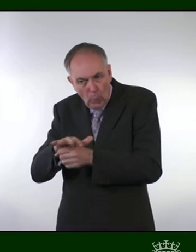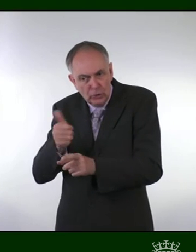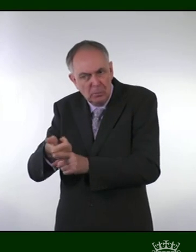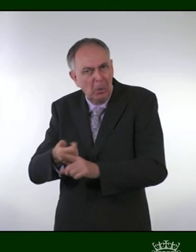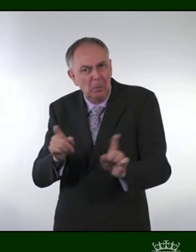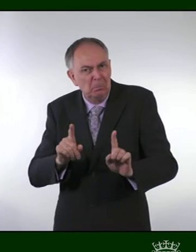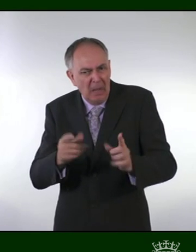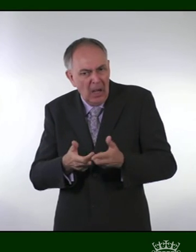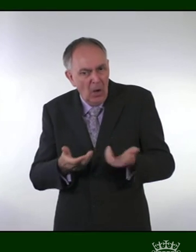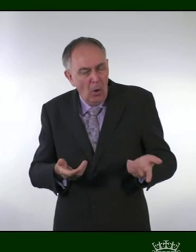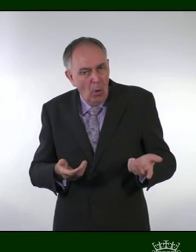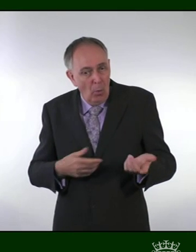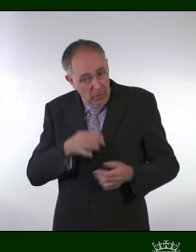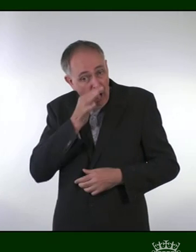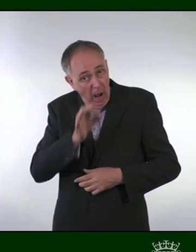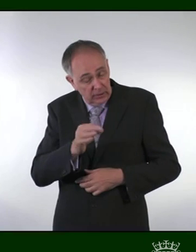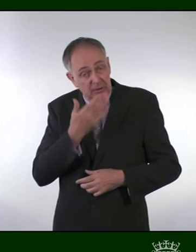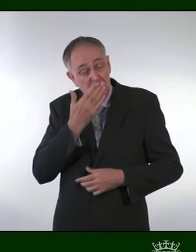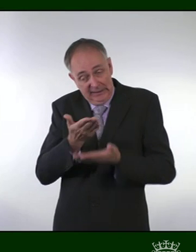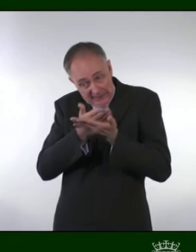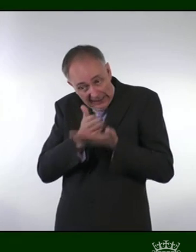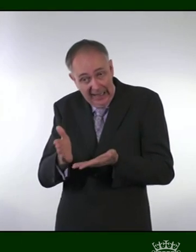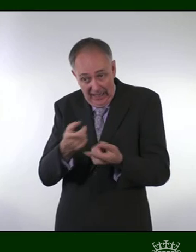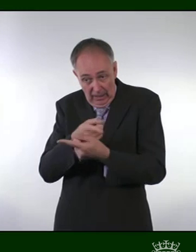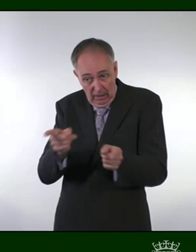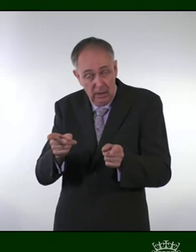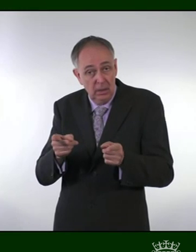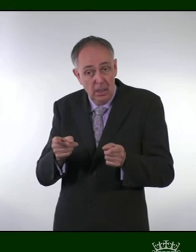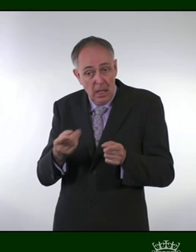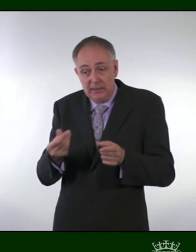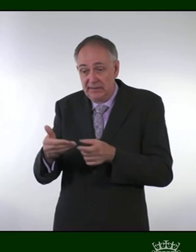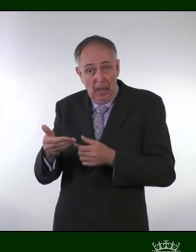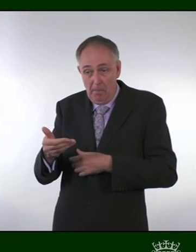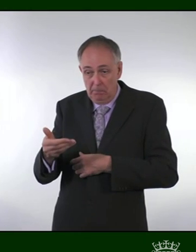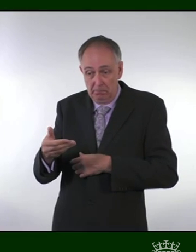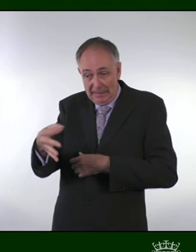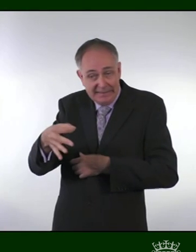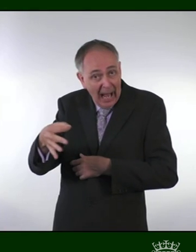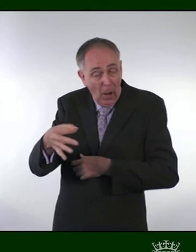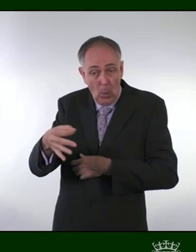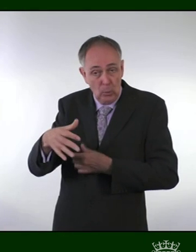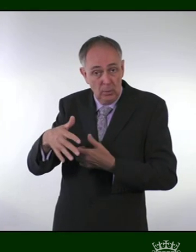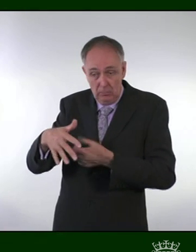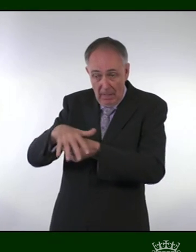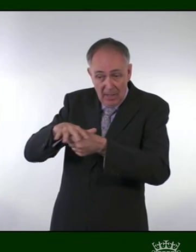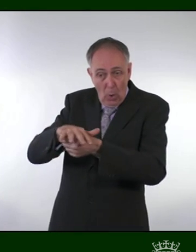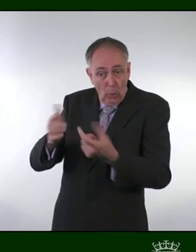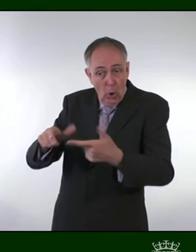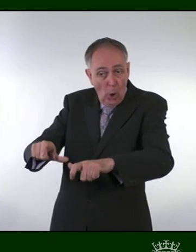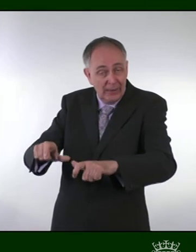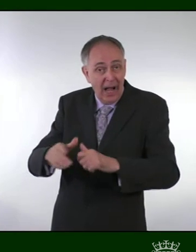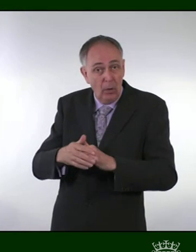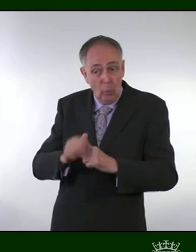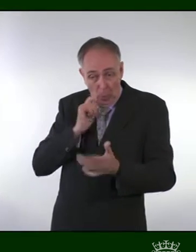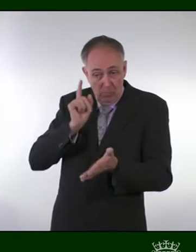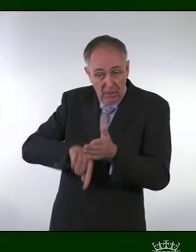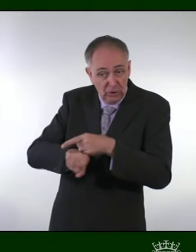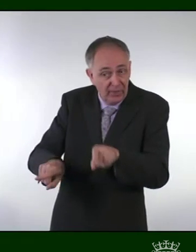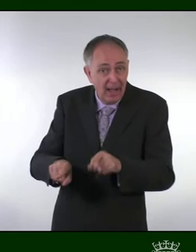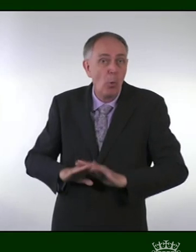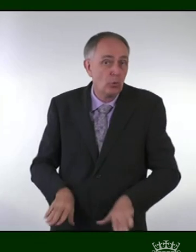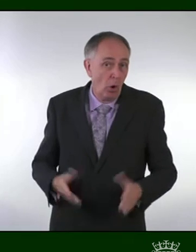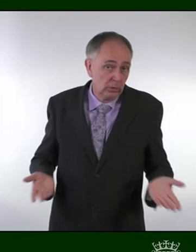Can the Prime Minister today be crystal clear for the towns and cities preparing for local lockdowns about whether he will be penalising businesses and workers for doing the right thing, or not?